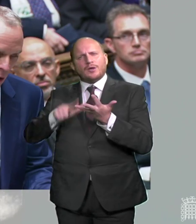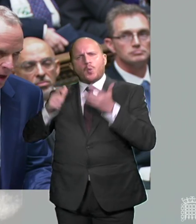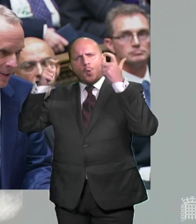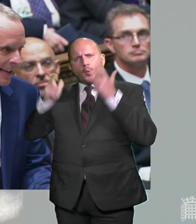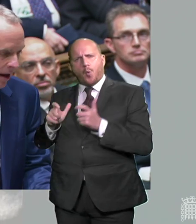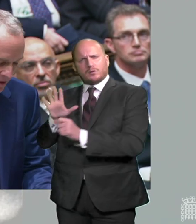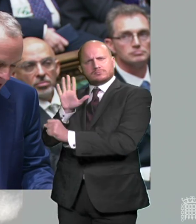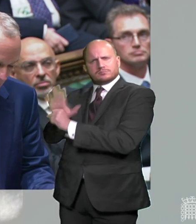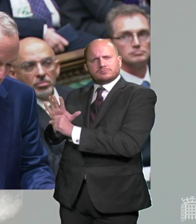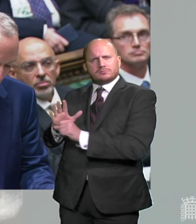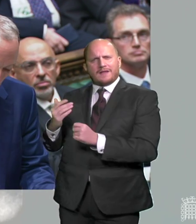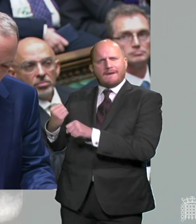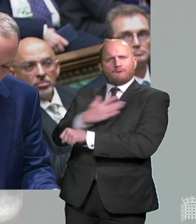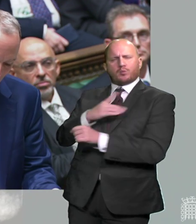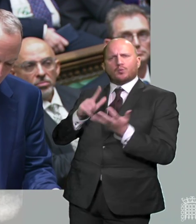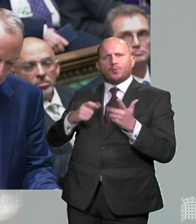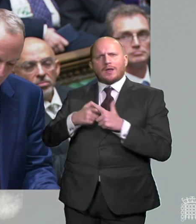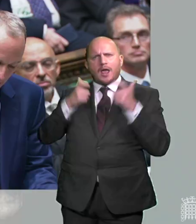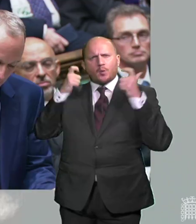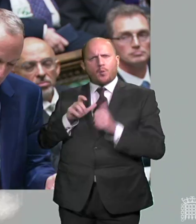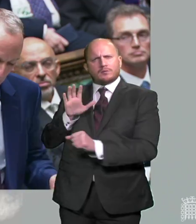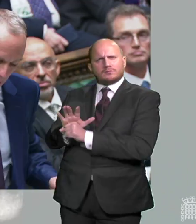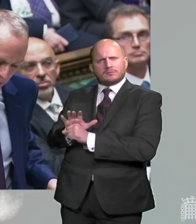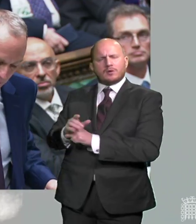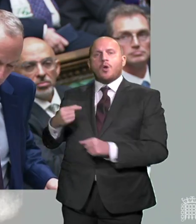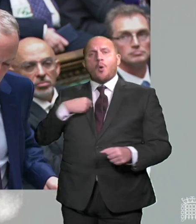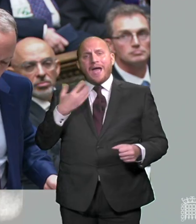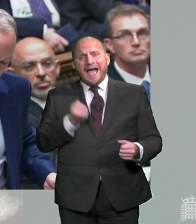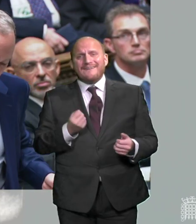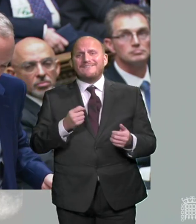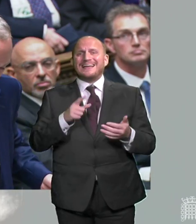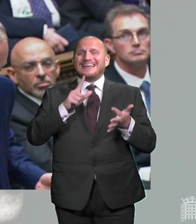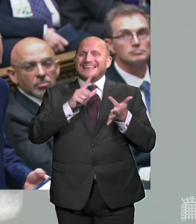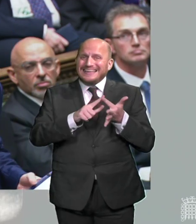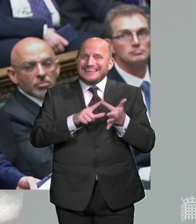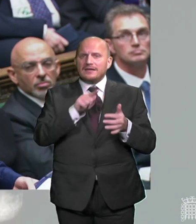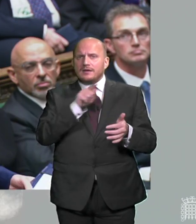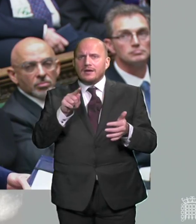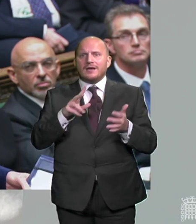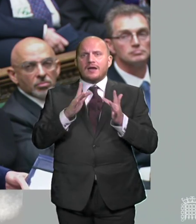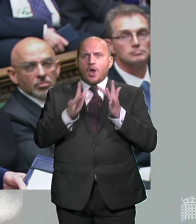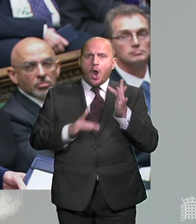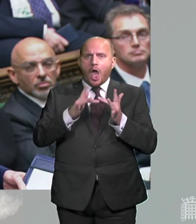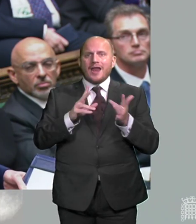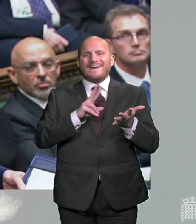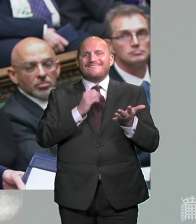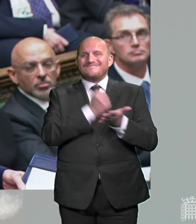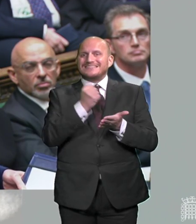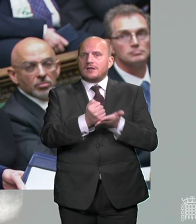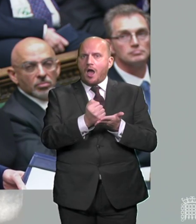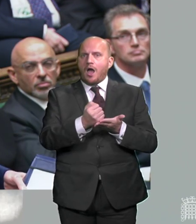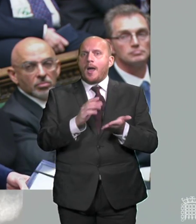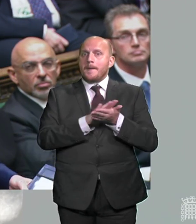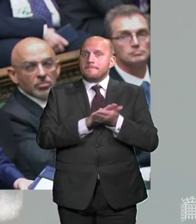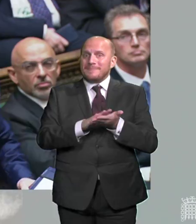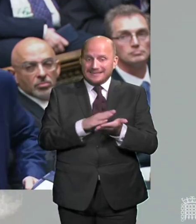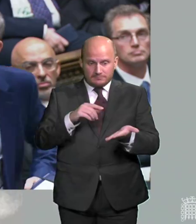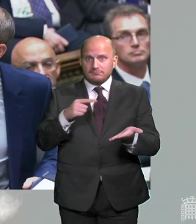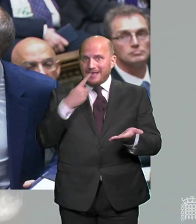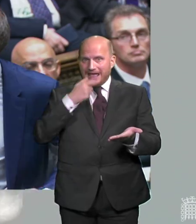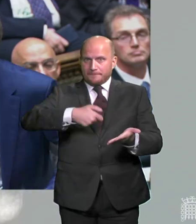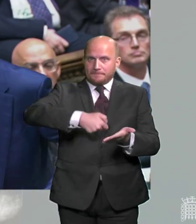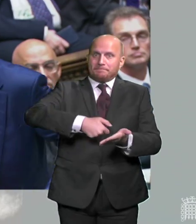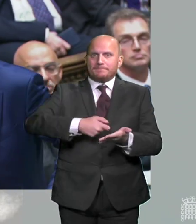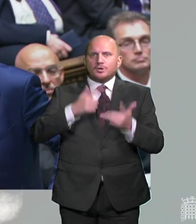On ID cards, we already have e-visas for people coming to visit and live in the UK, and they act as digital evidence of a person’s immigration status.